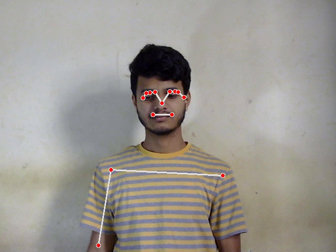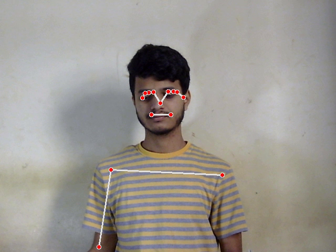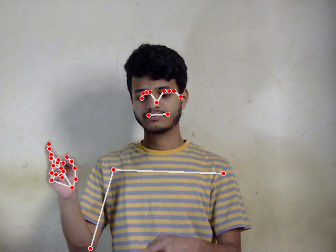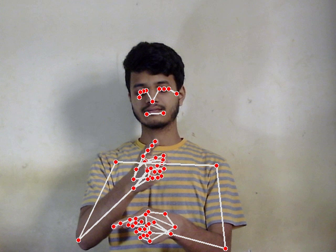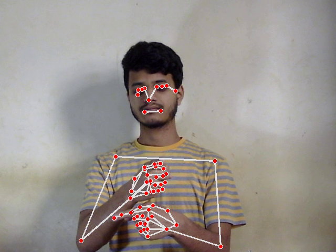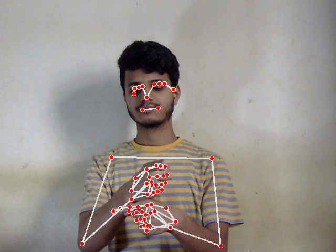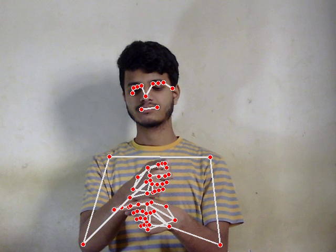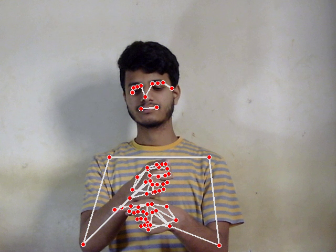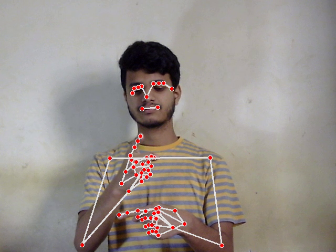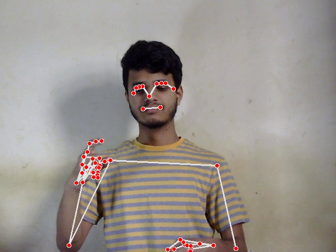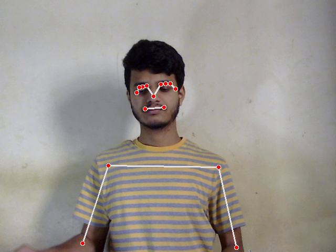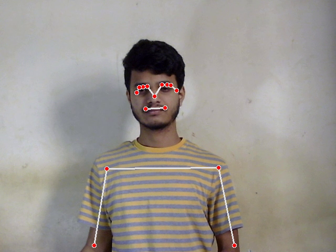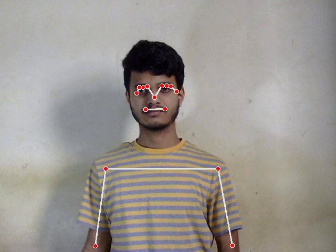right